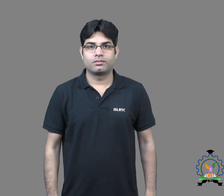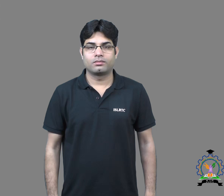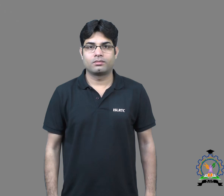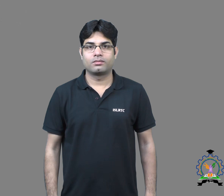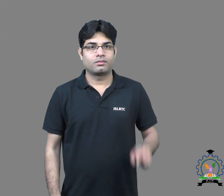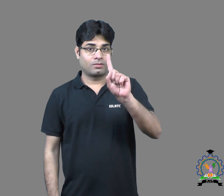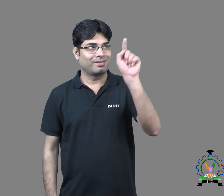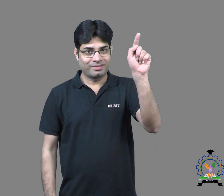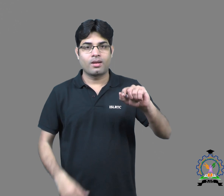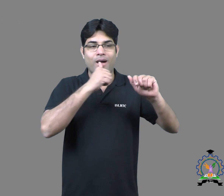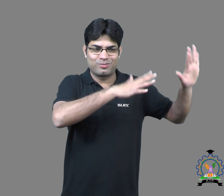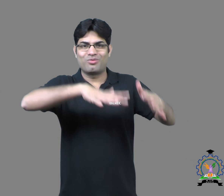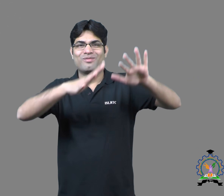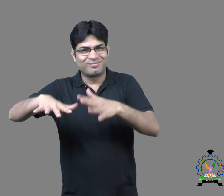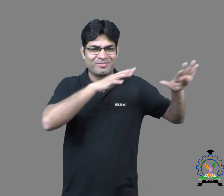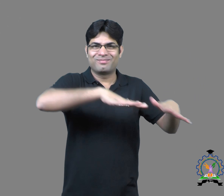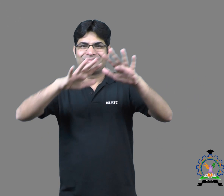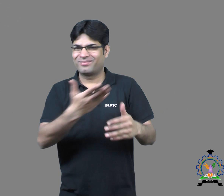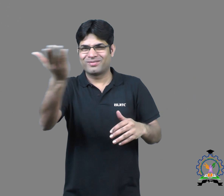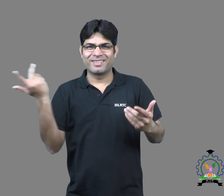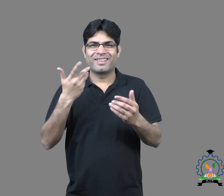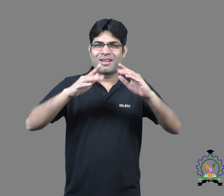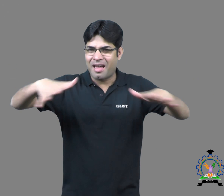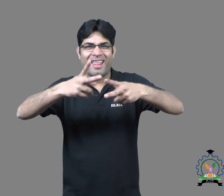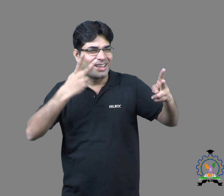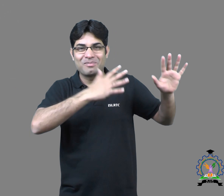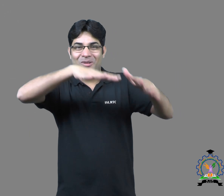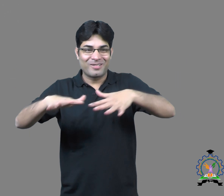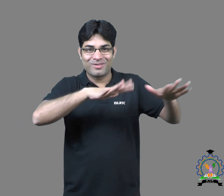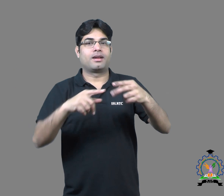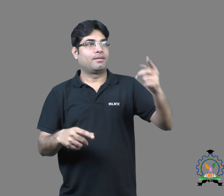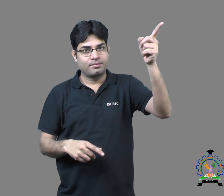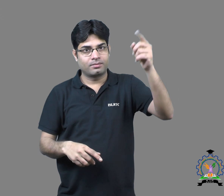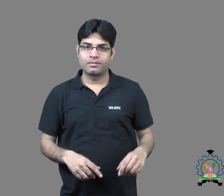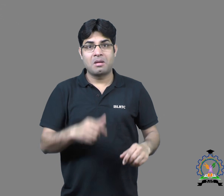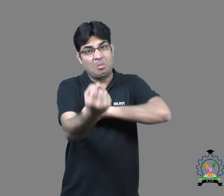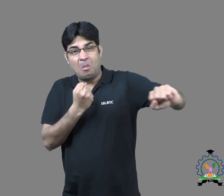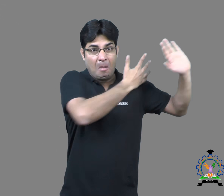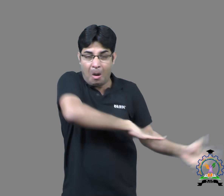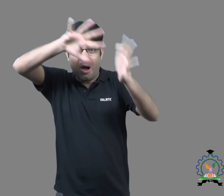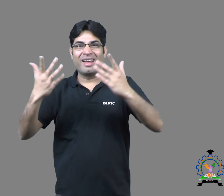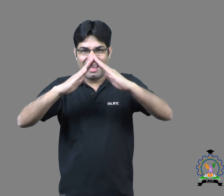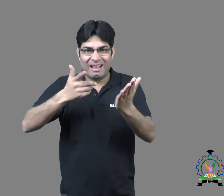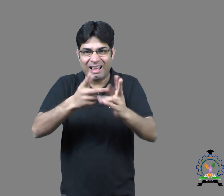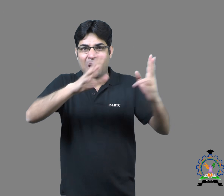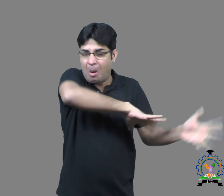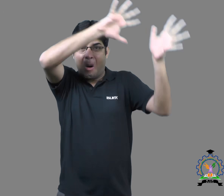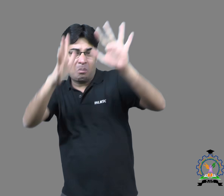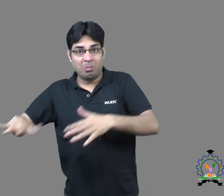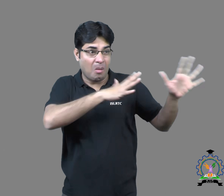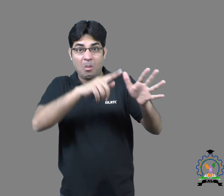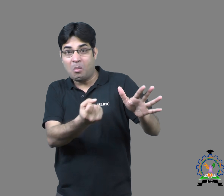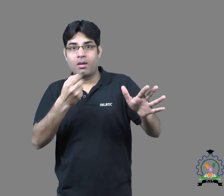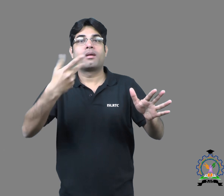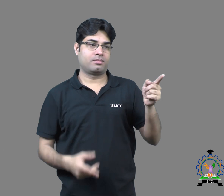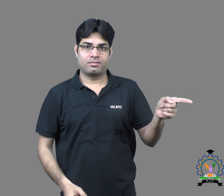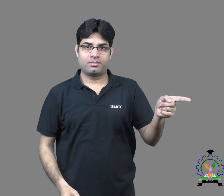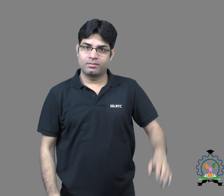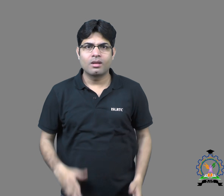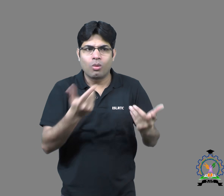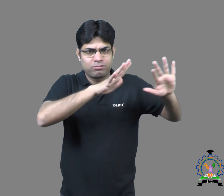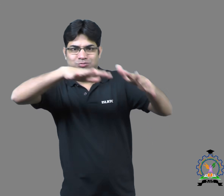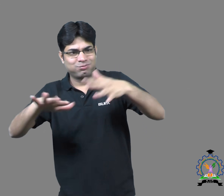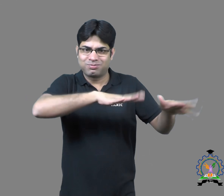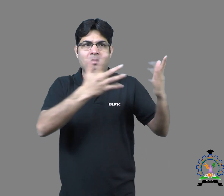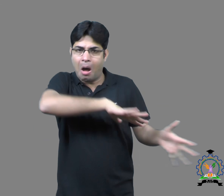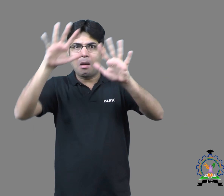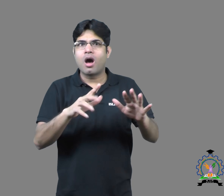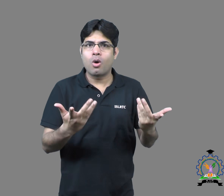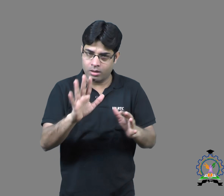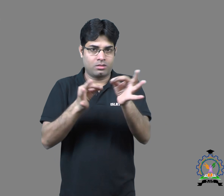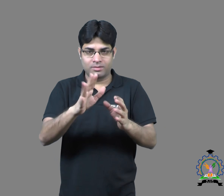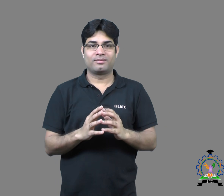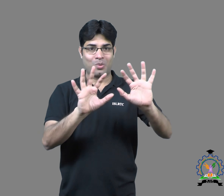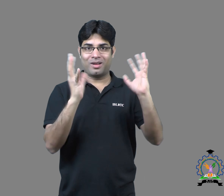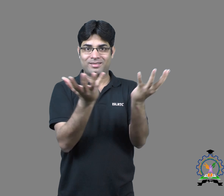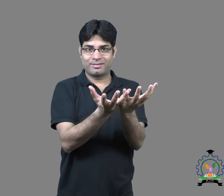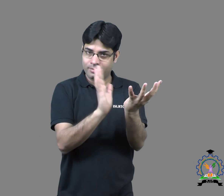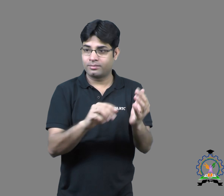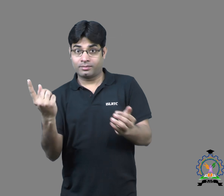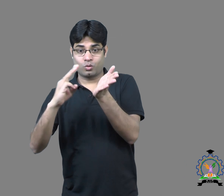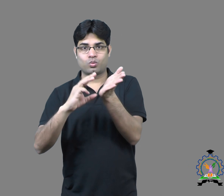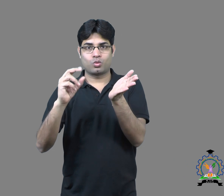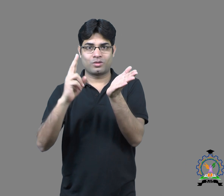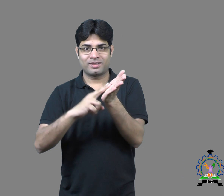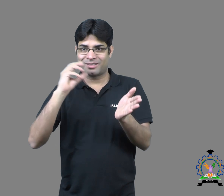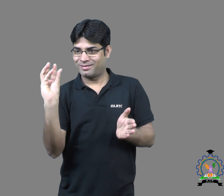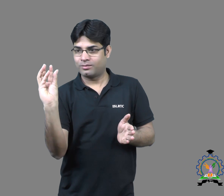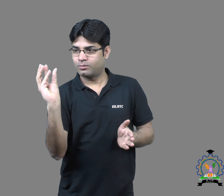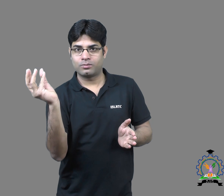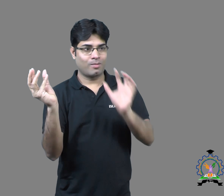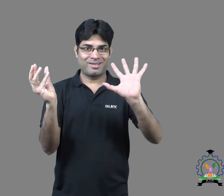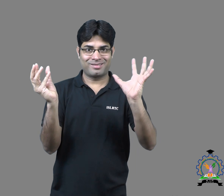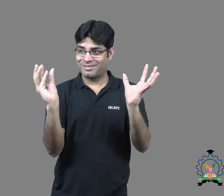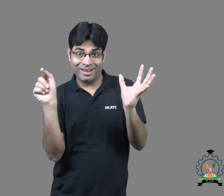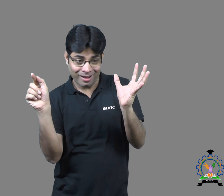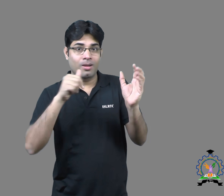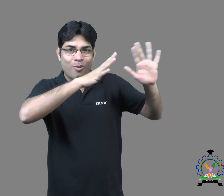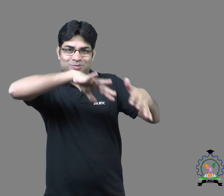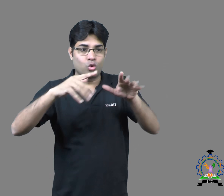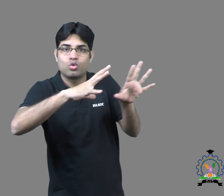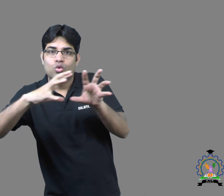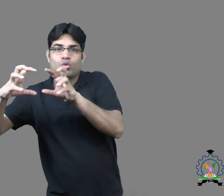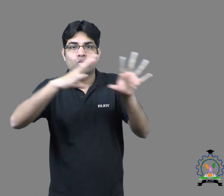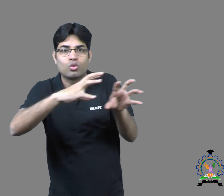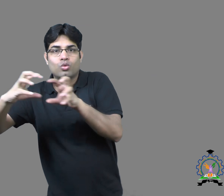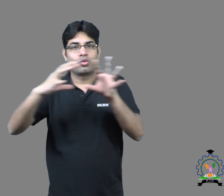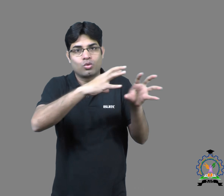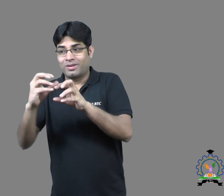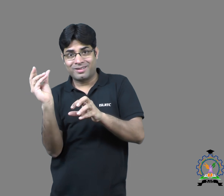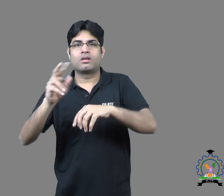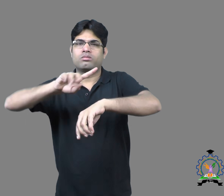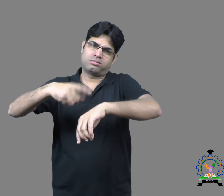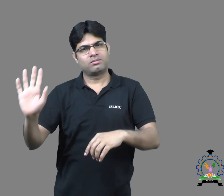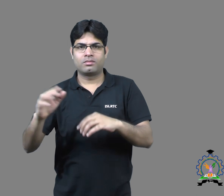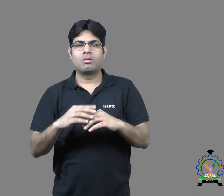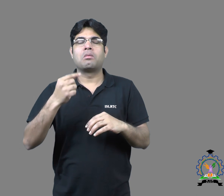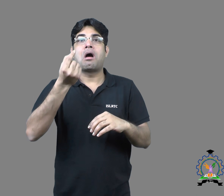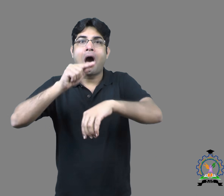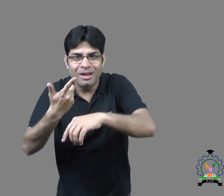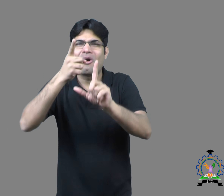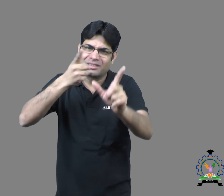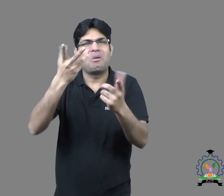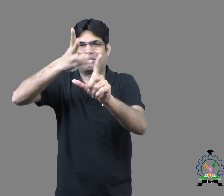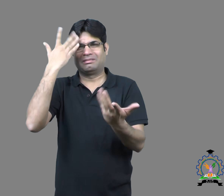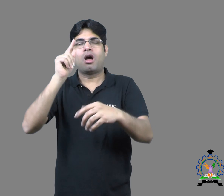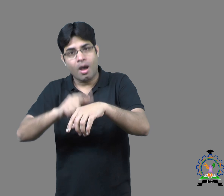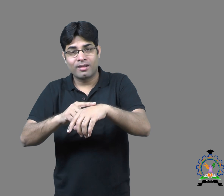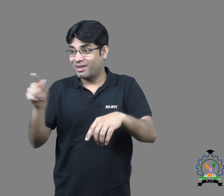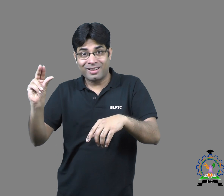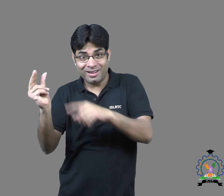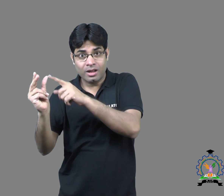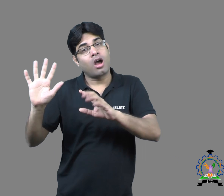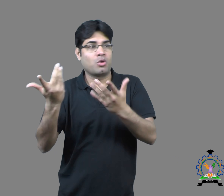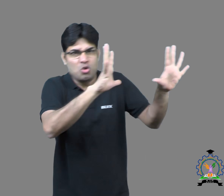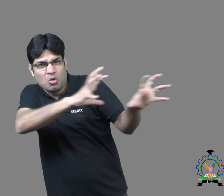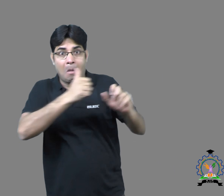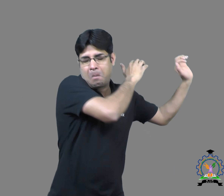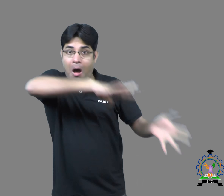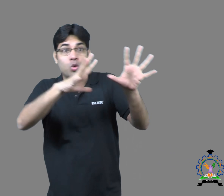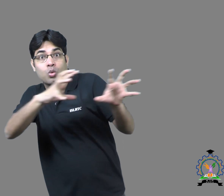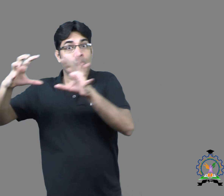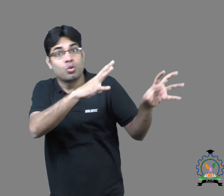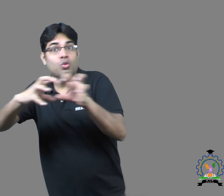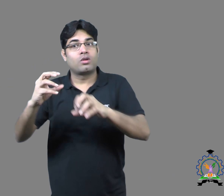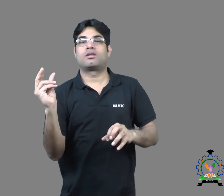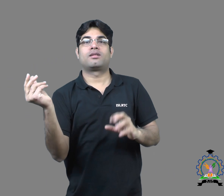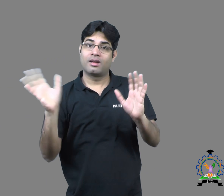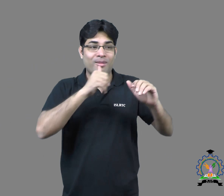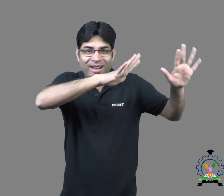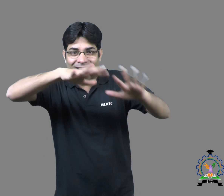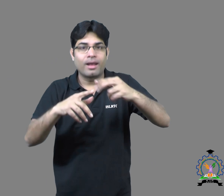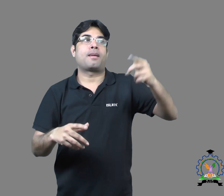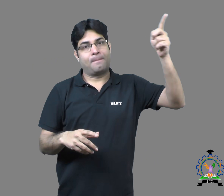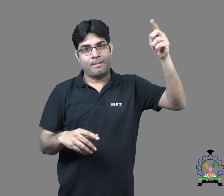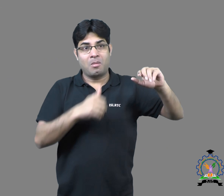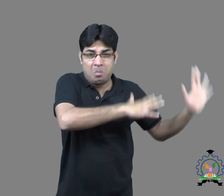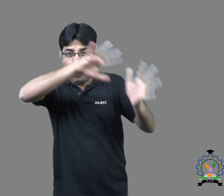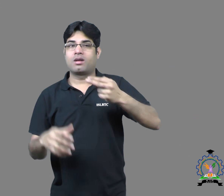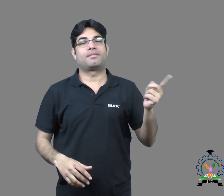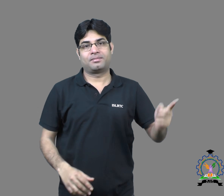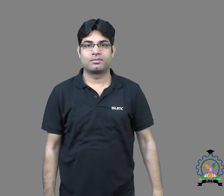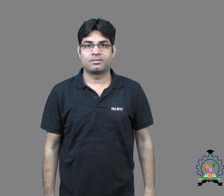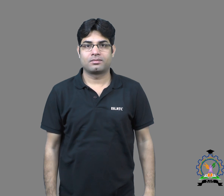Waves Tides